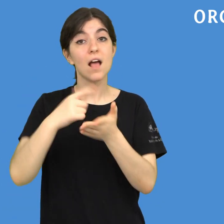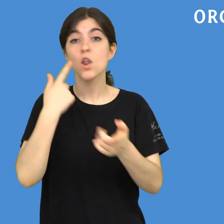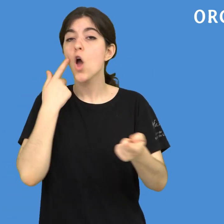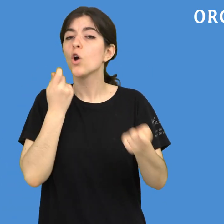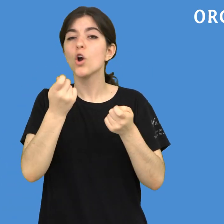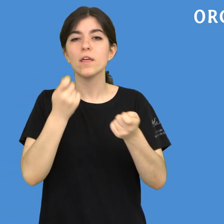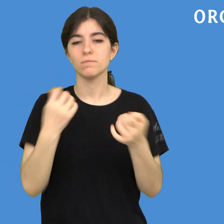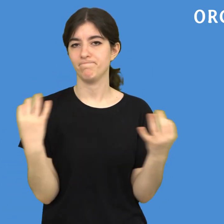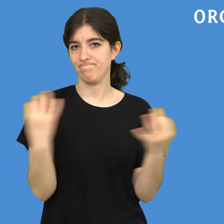control